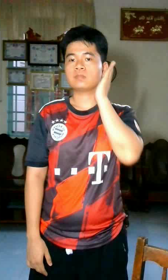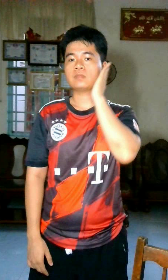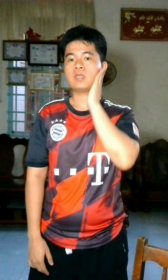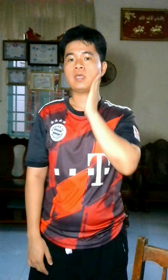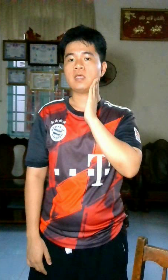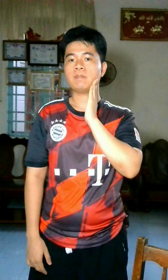dep